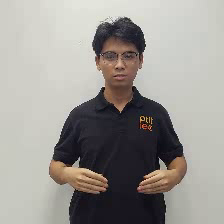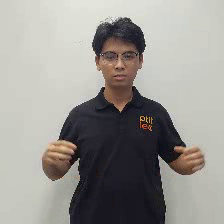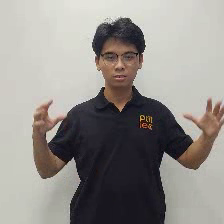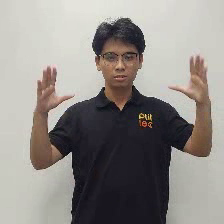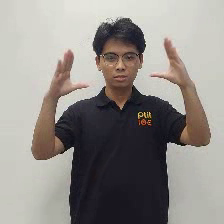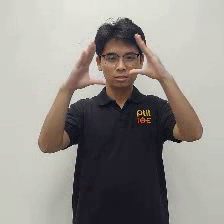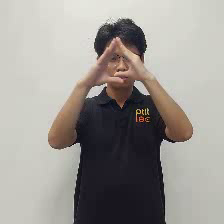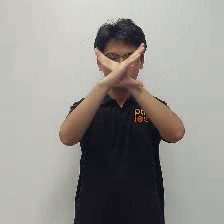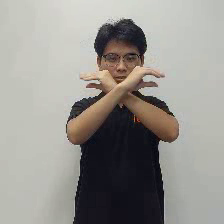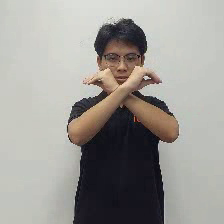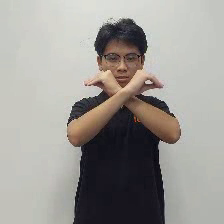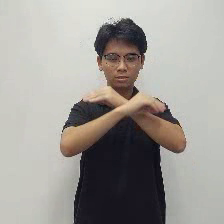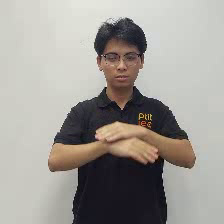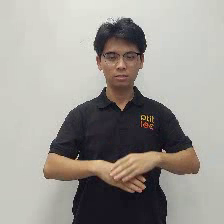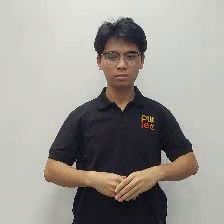Ban đêm